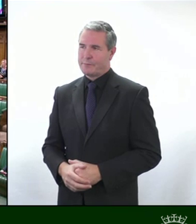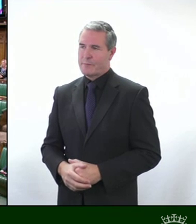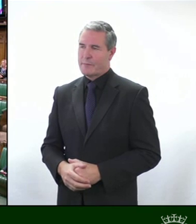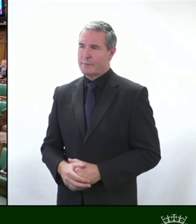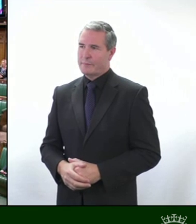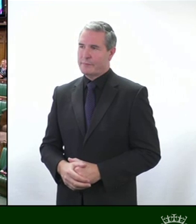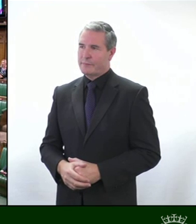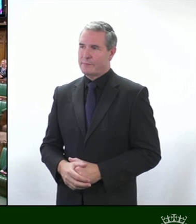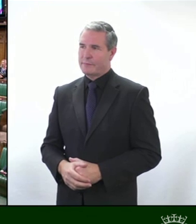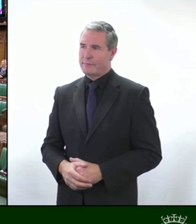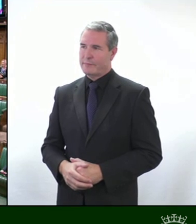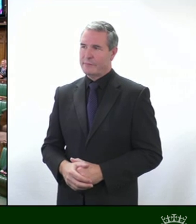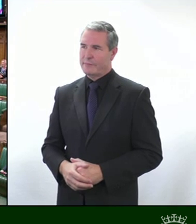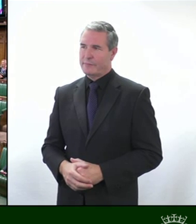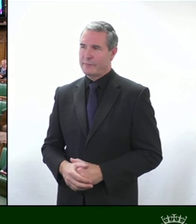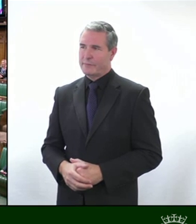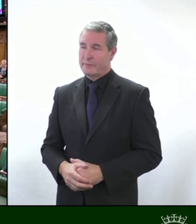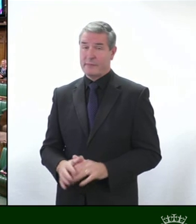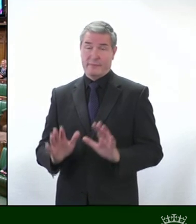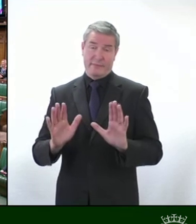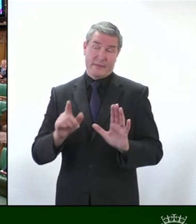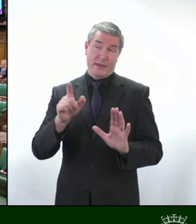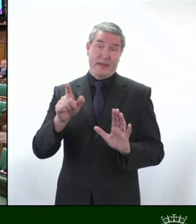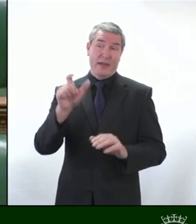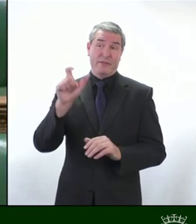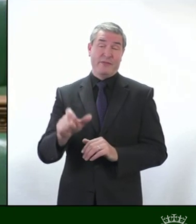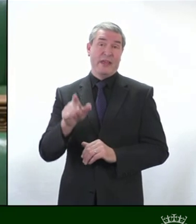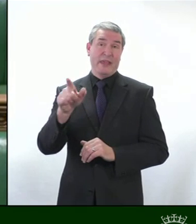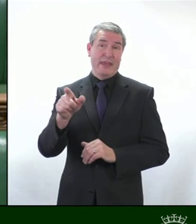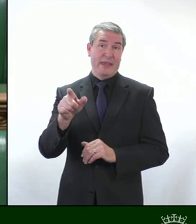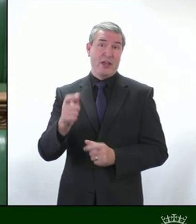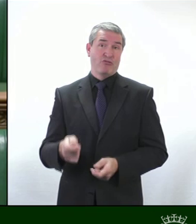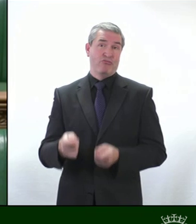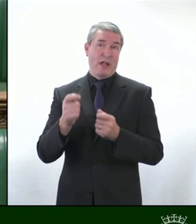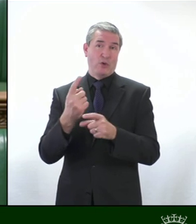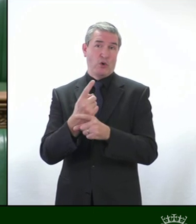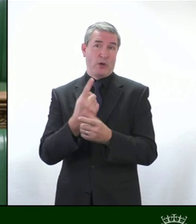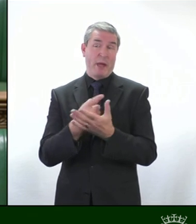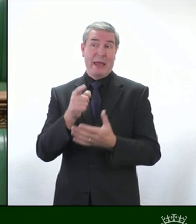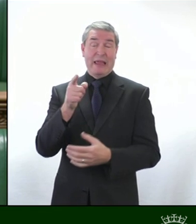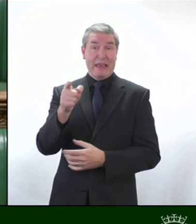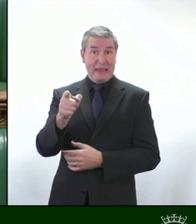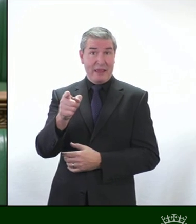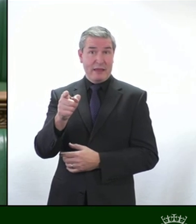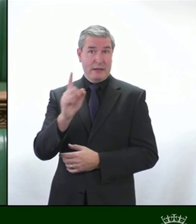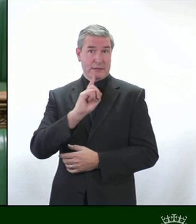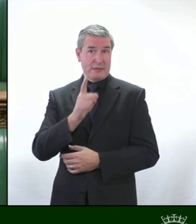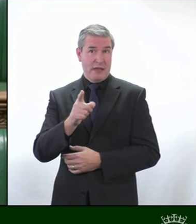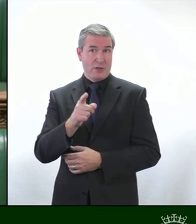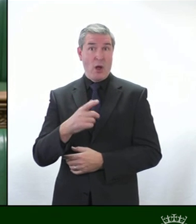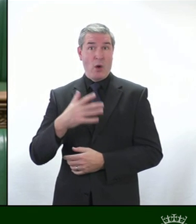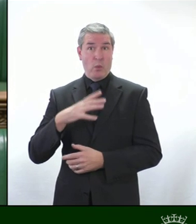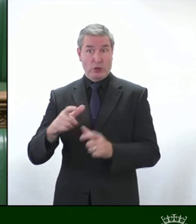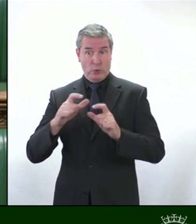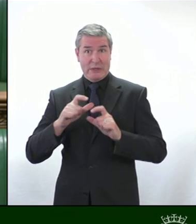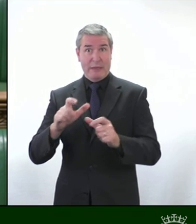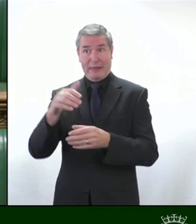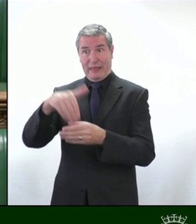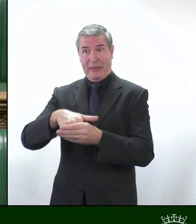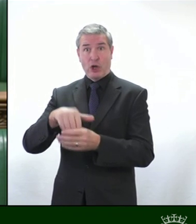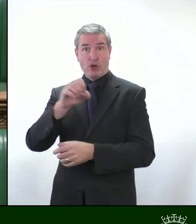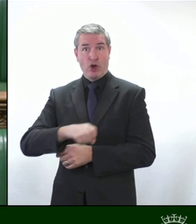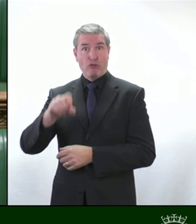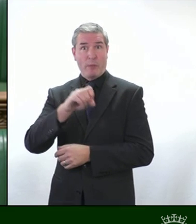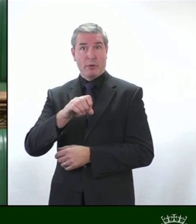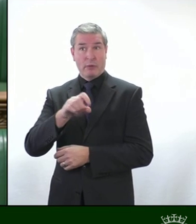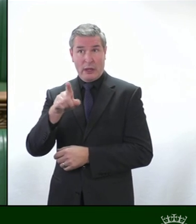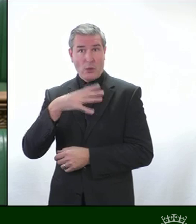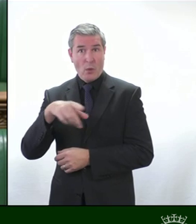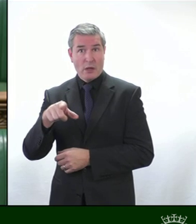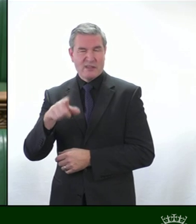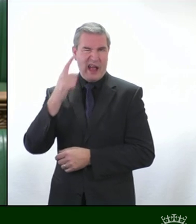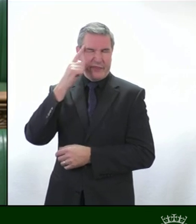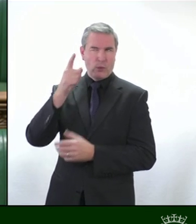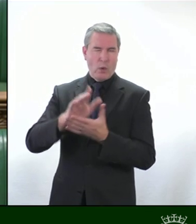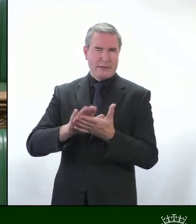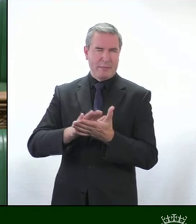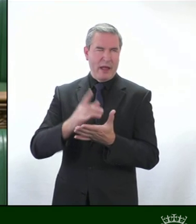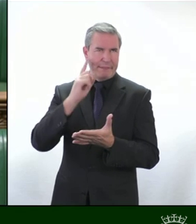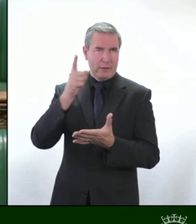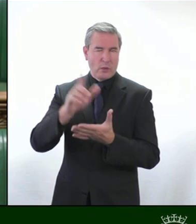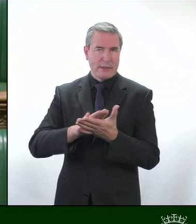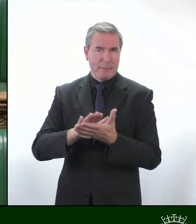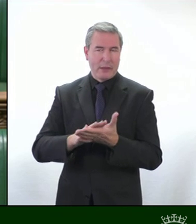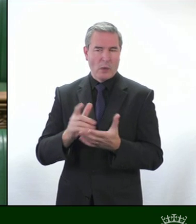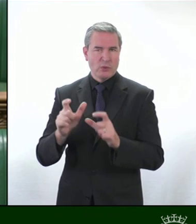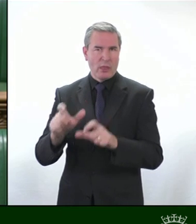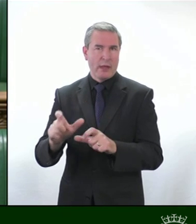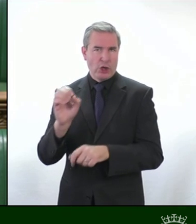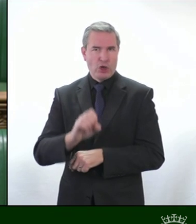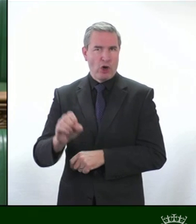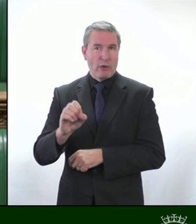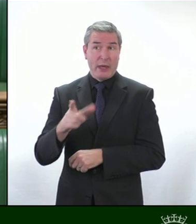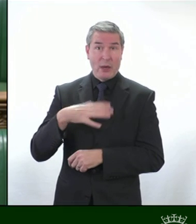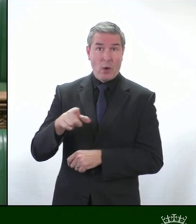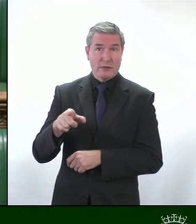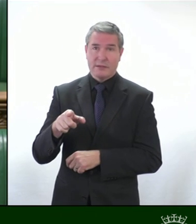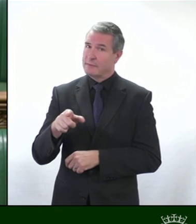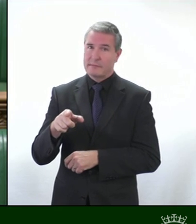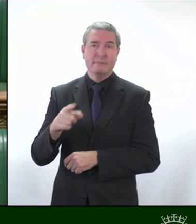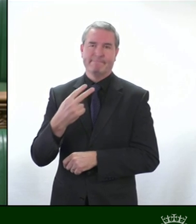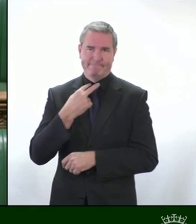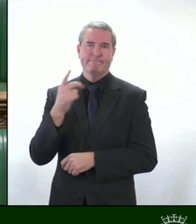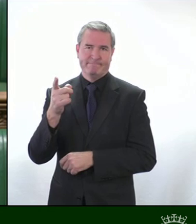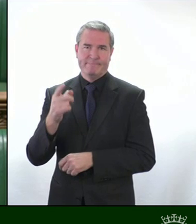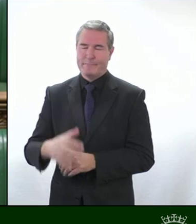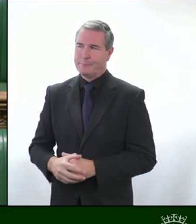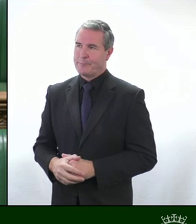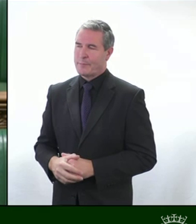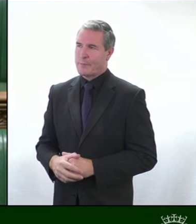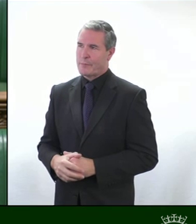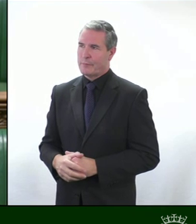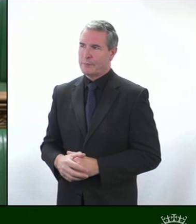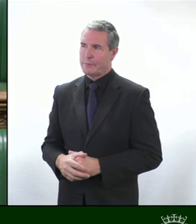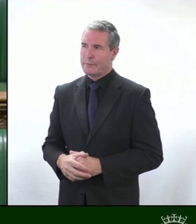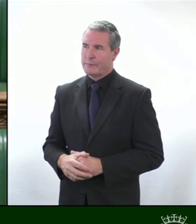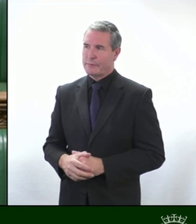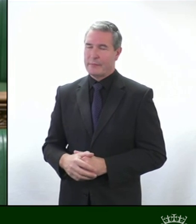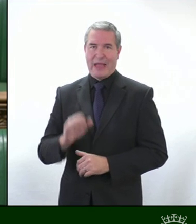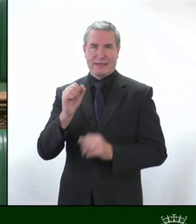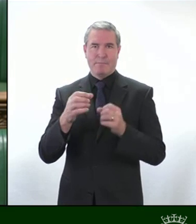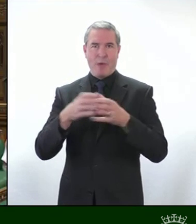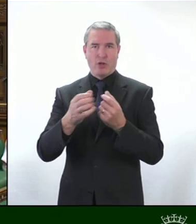If the hon. Gentleman wants to keep this country in the EU, which I think was the gist of what he was saying, he will be sorely disappointed and so will the Labour party.